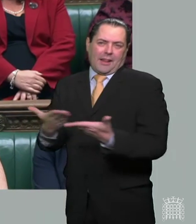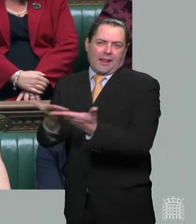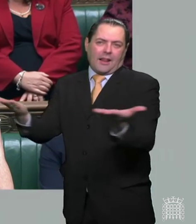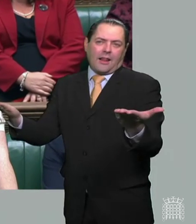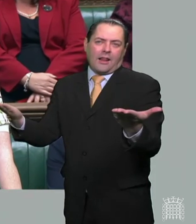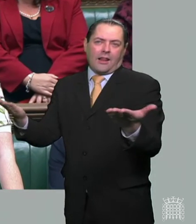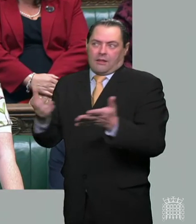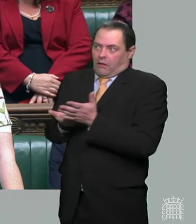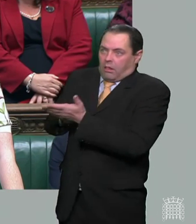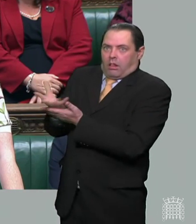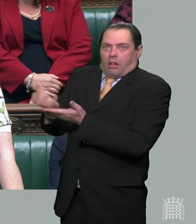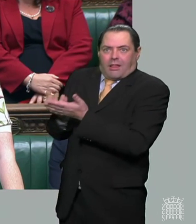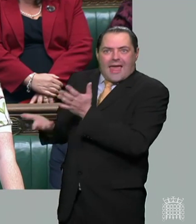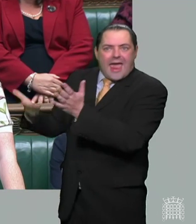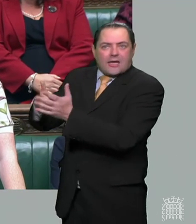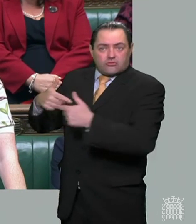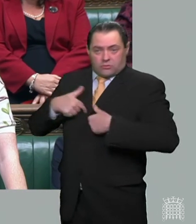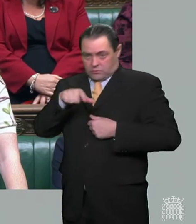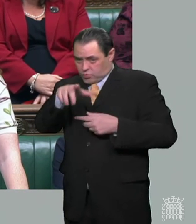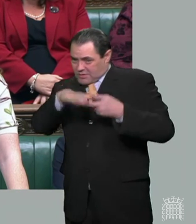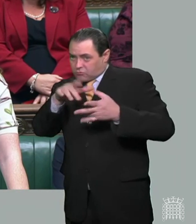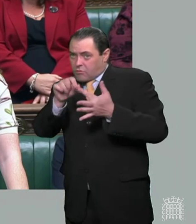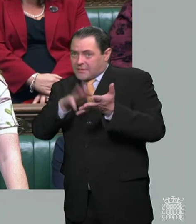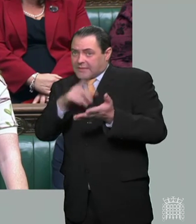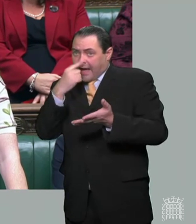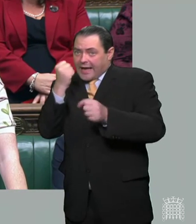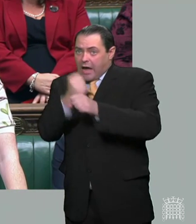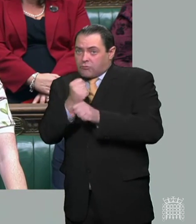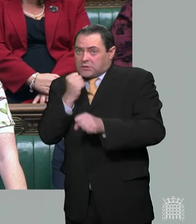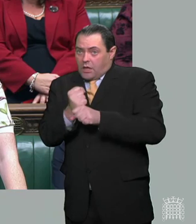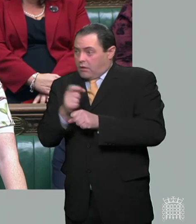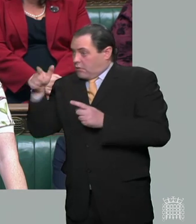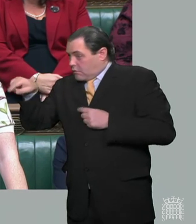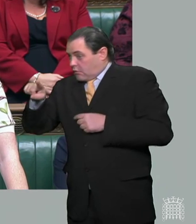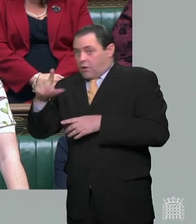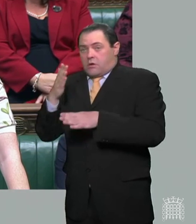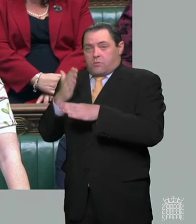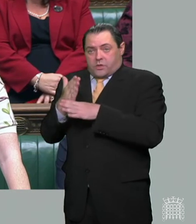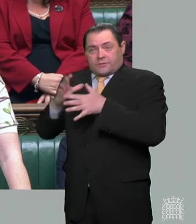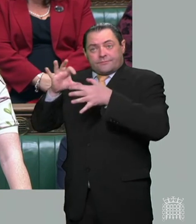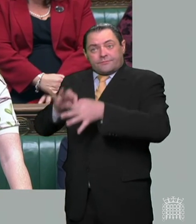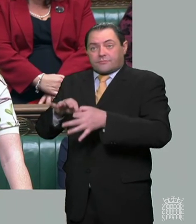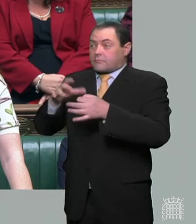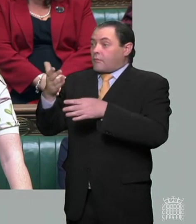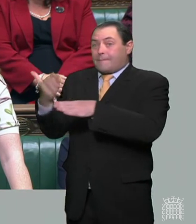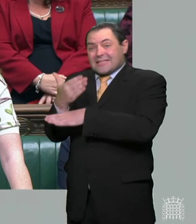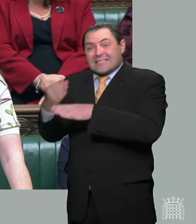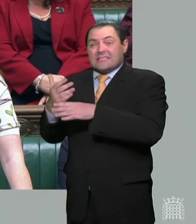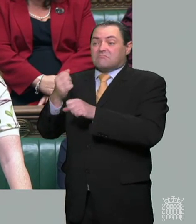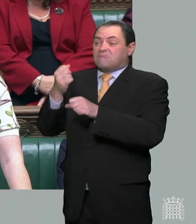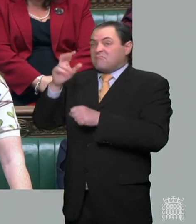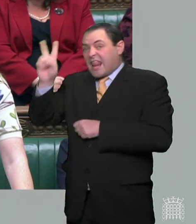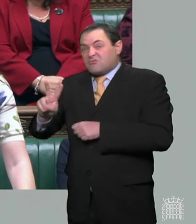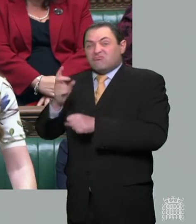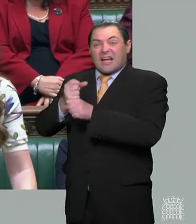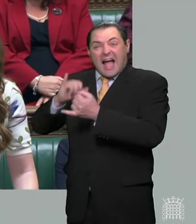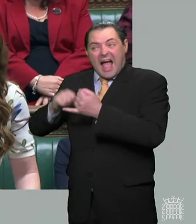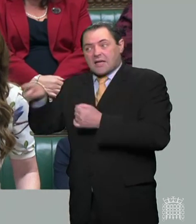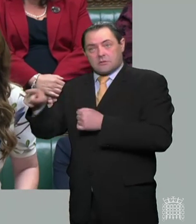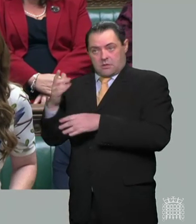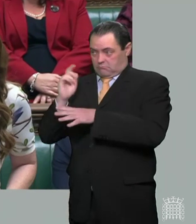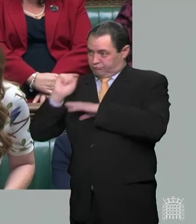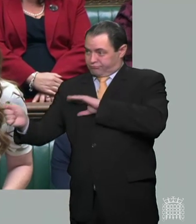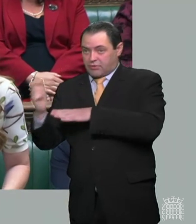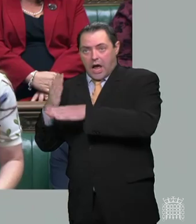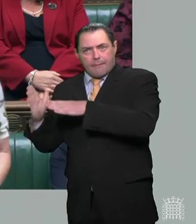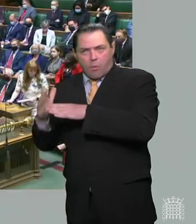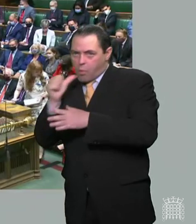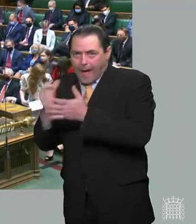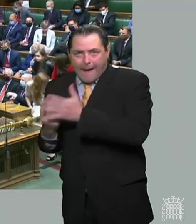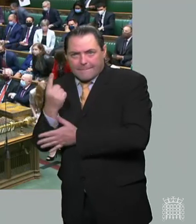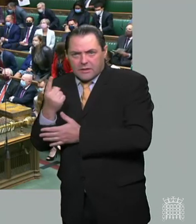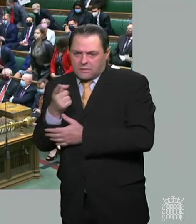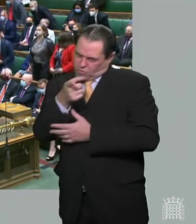Will the Deputy Prime Minister guarantee that none of the workers employed by the energy companies will end up unemployed because of his Government’s failures?